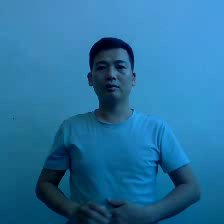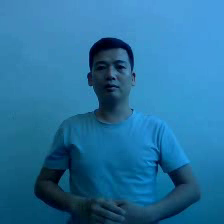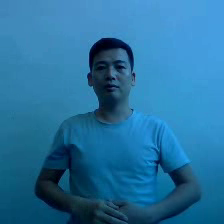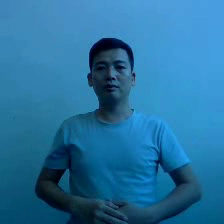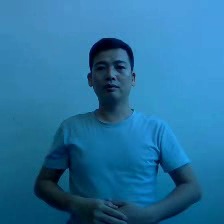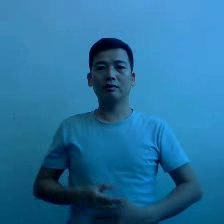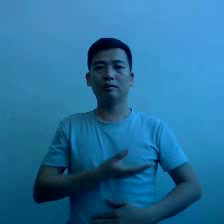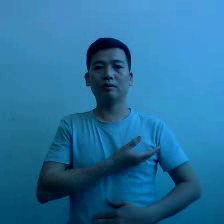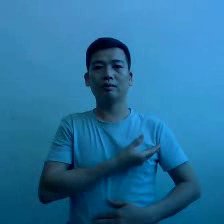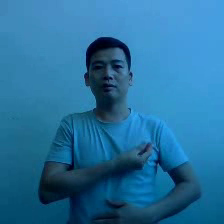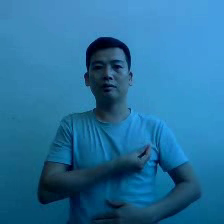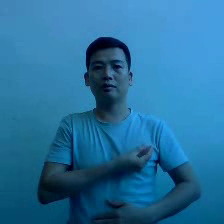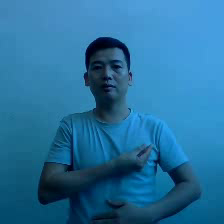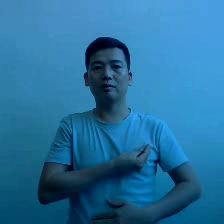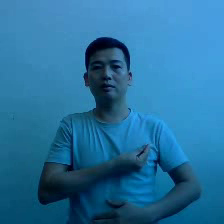Xúc động